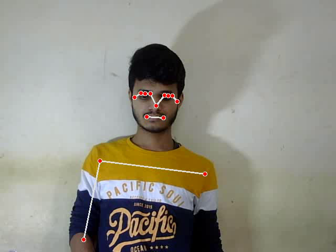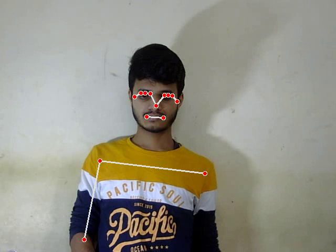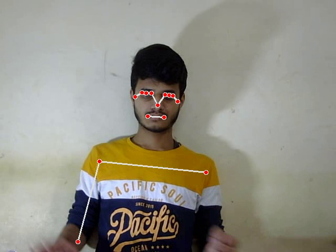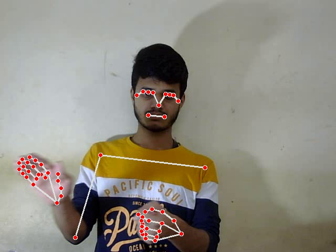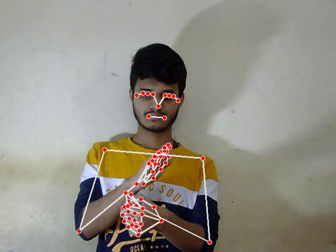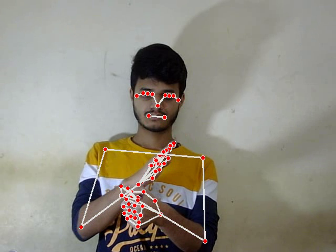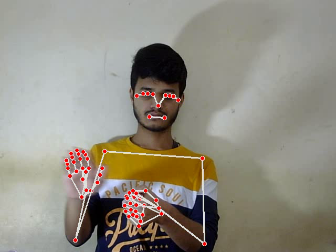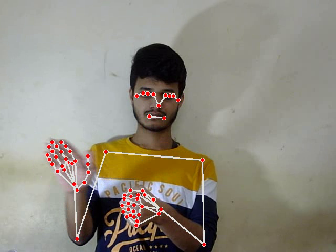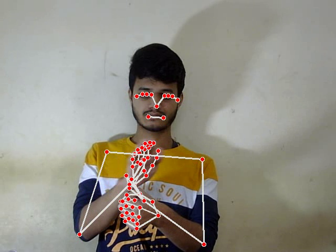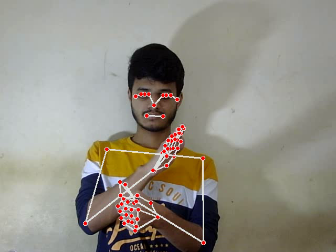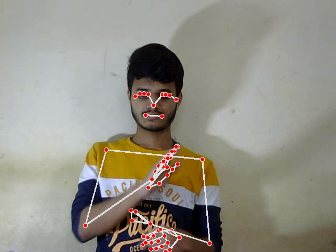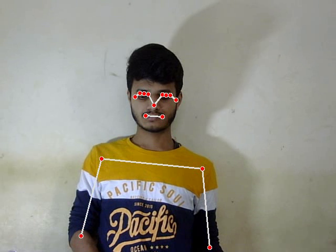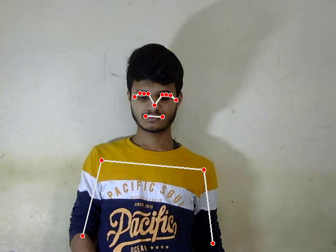busy